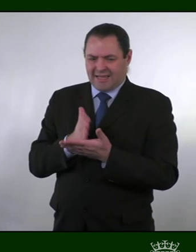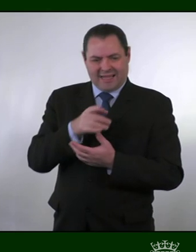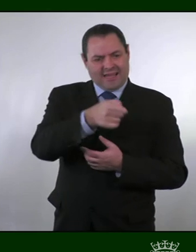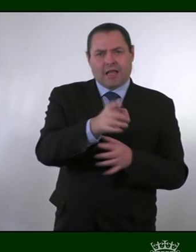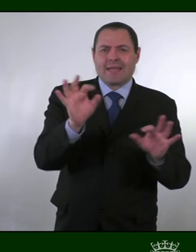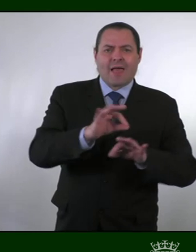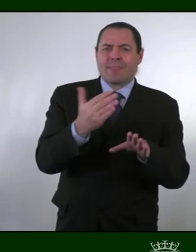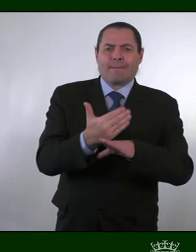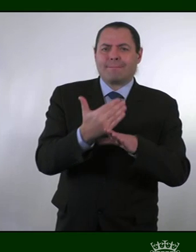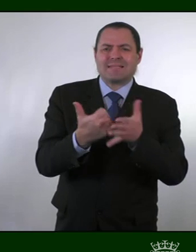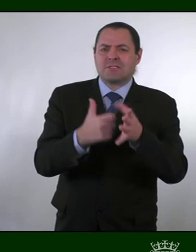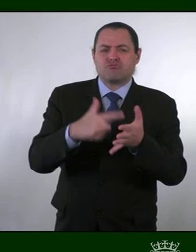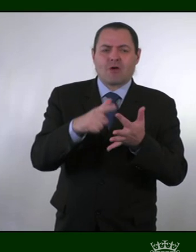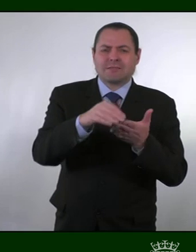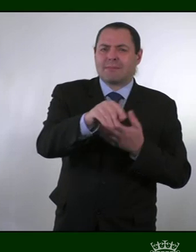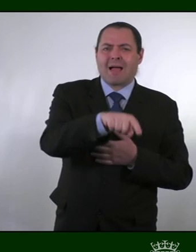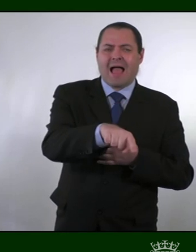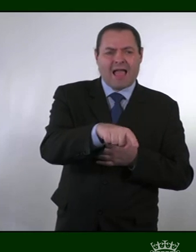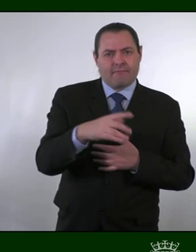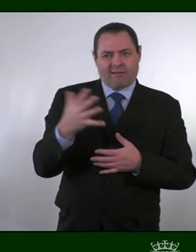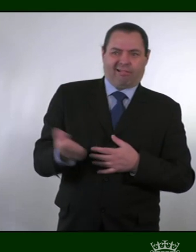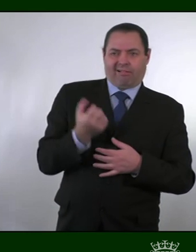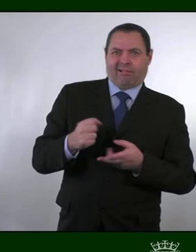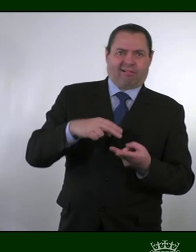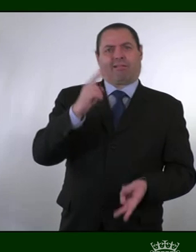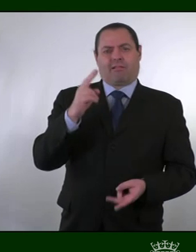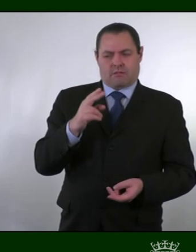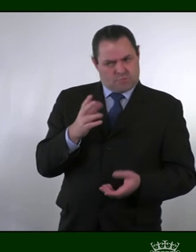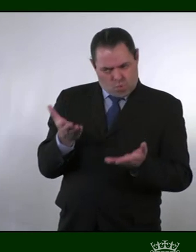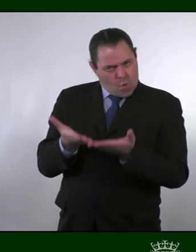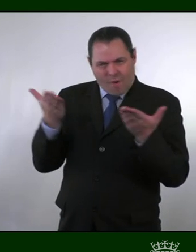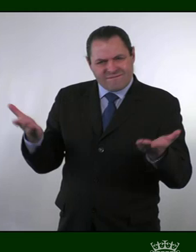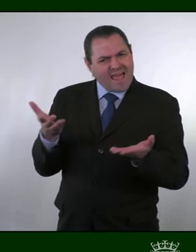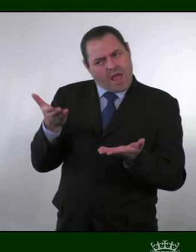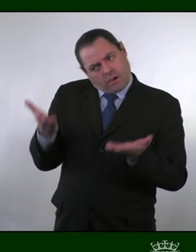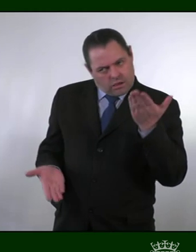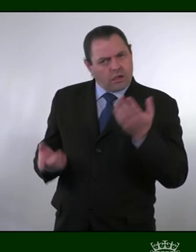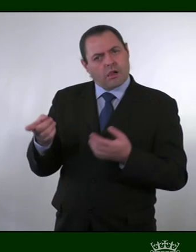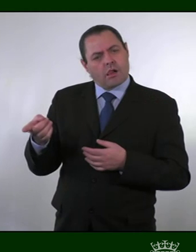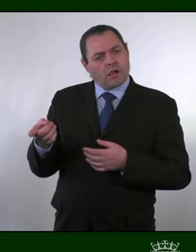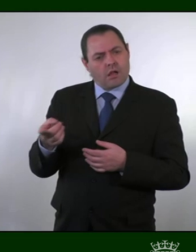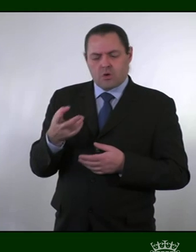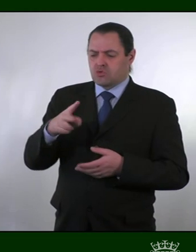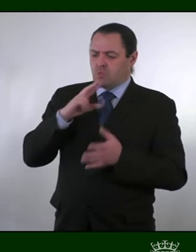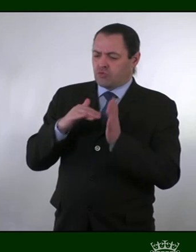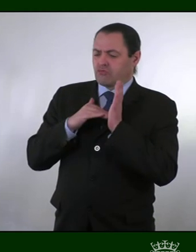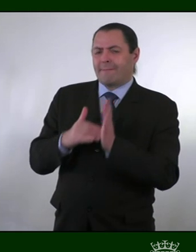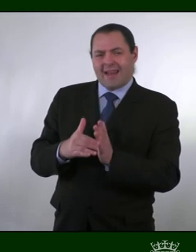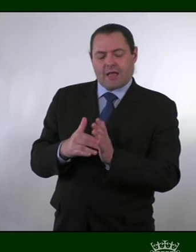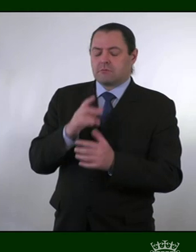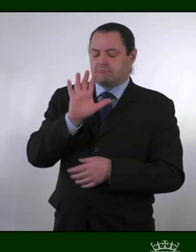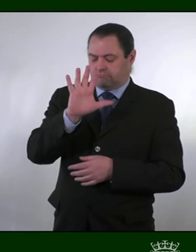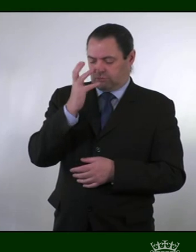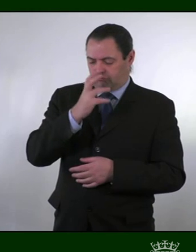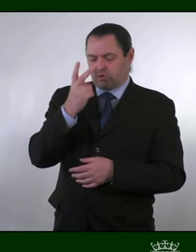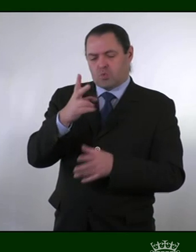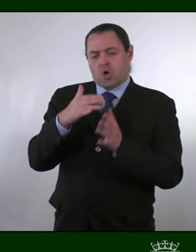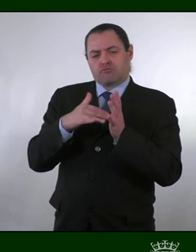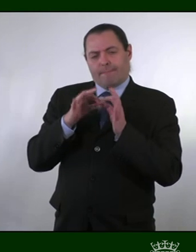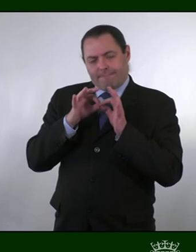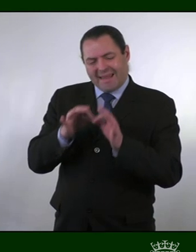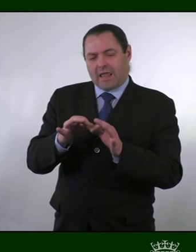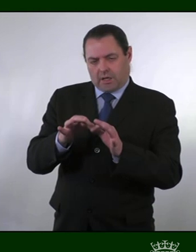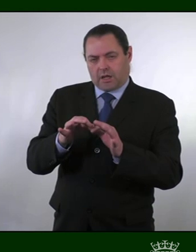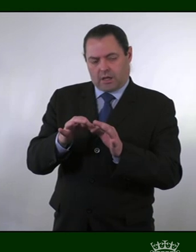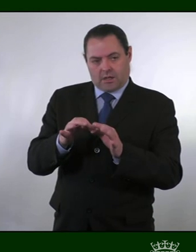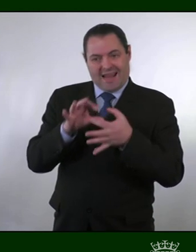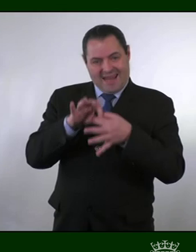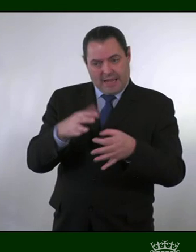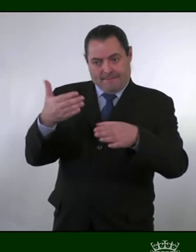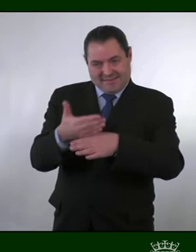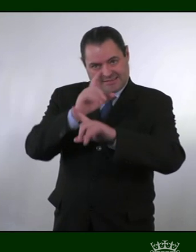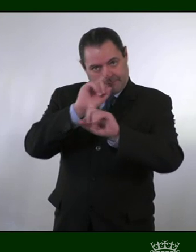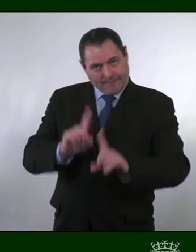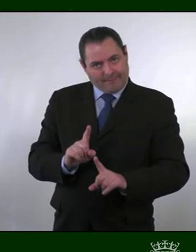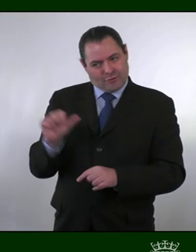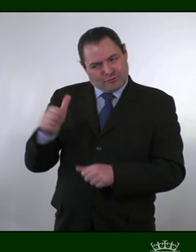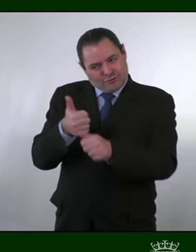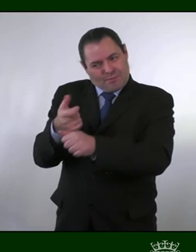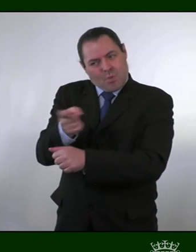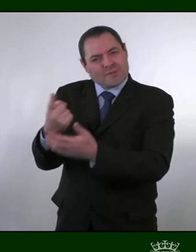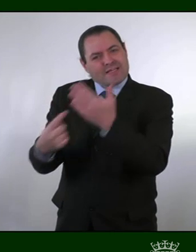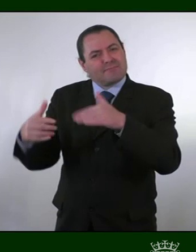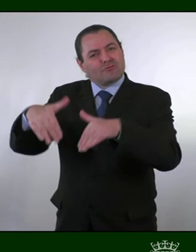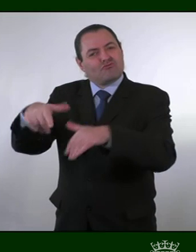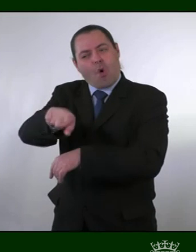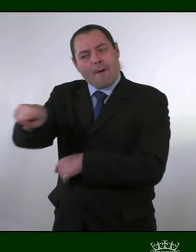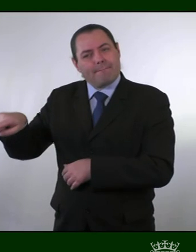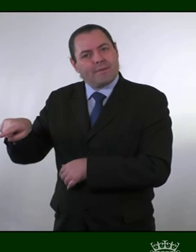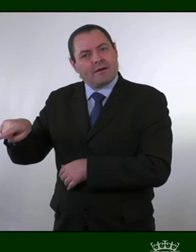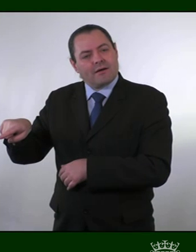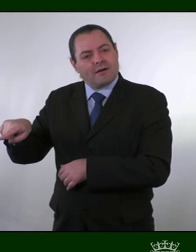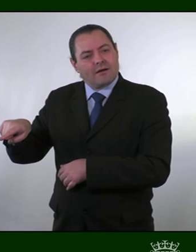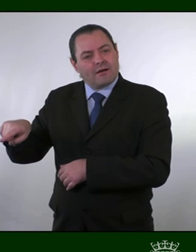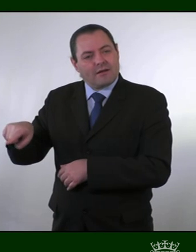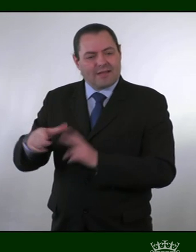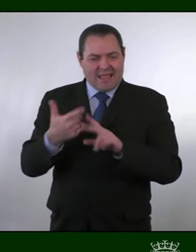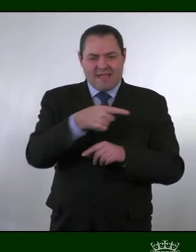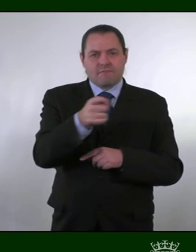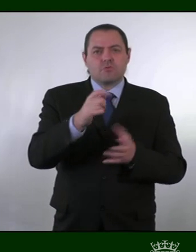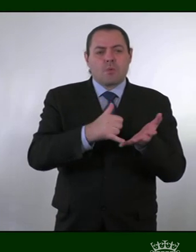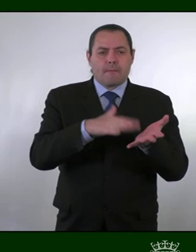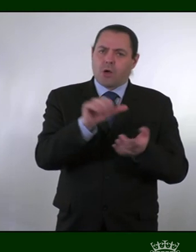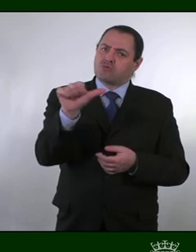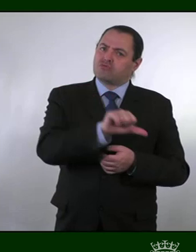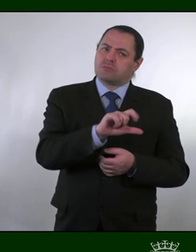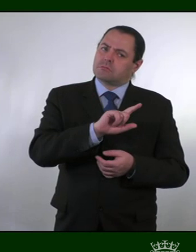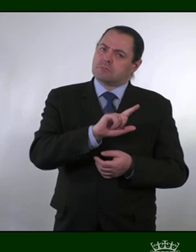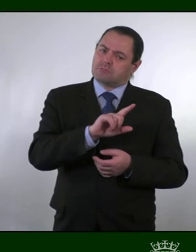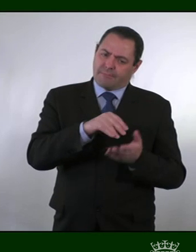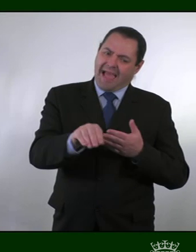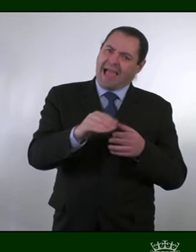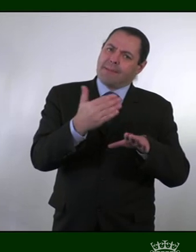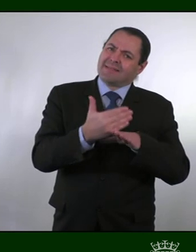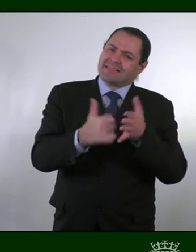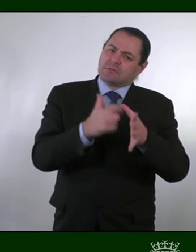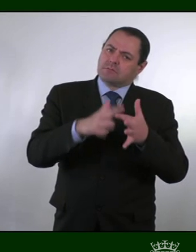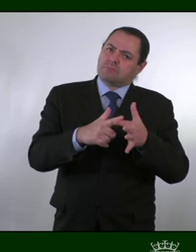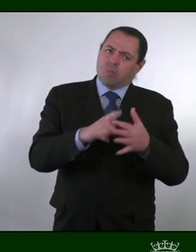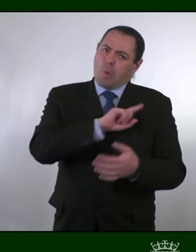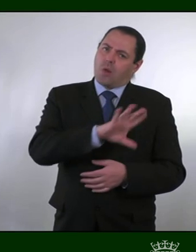Does the Prime Minister agree that there should be fairness between retailers, and that with the Government spending £200 billion to support businesses and people in these very tough times, it would be a welcome gesture from multiples who continue to trade to volunteer to pay those retailers’ businesses rates?